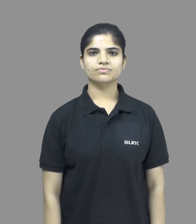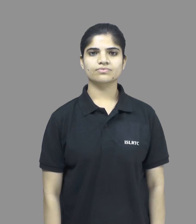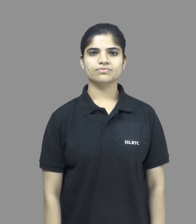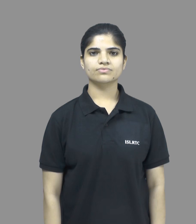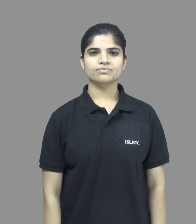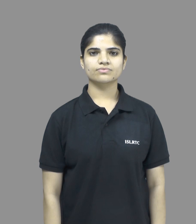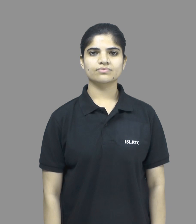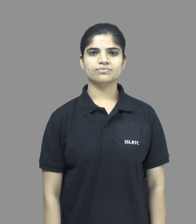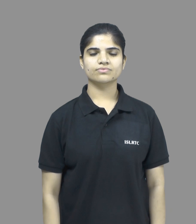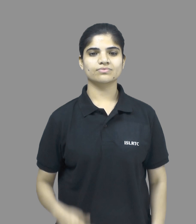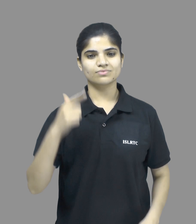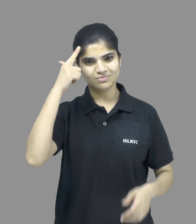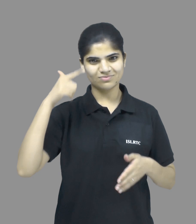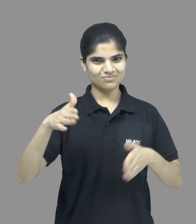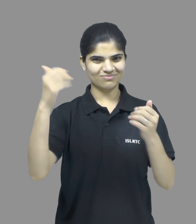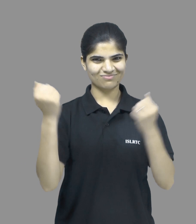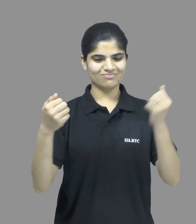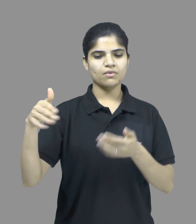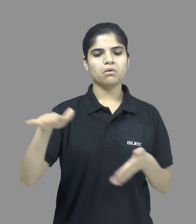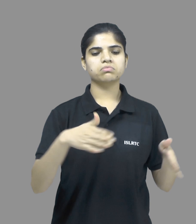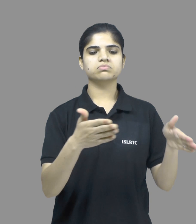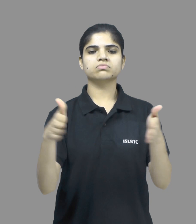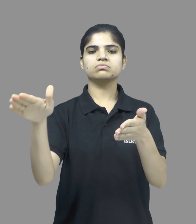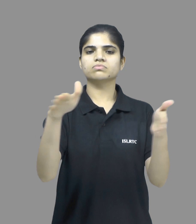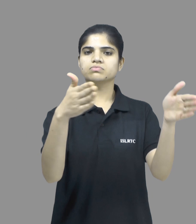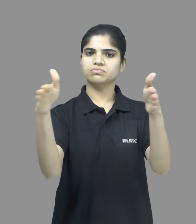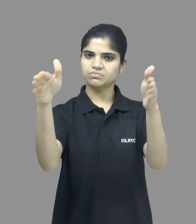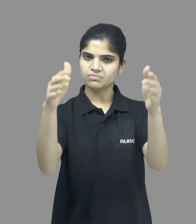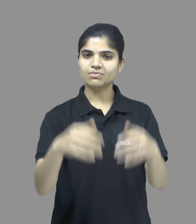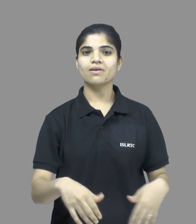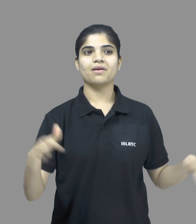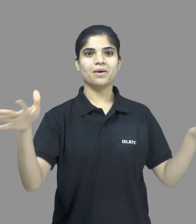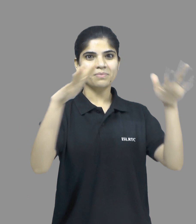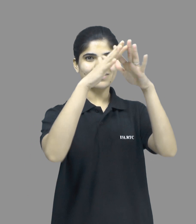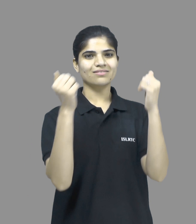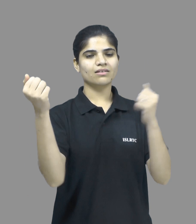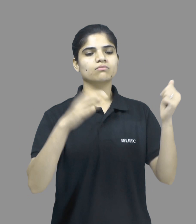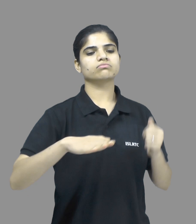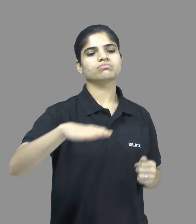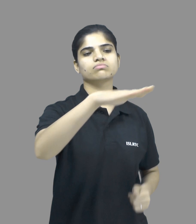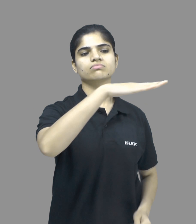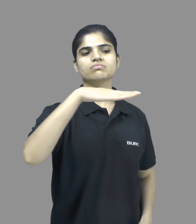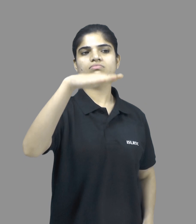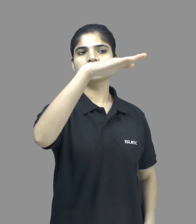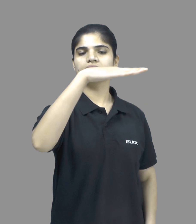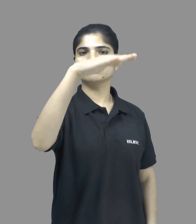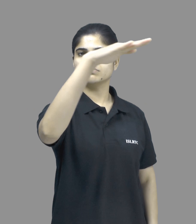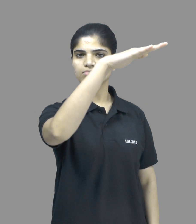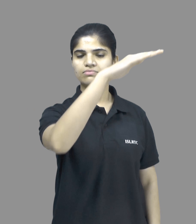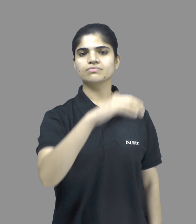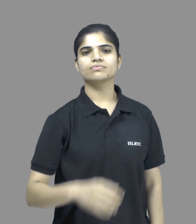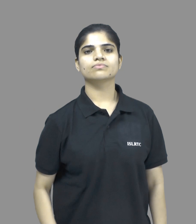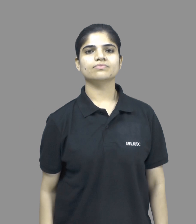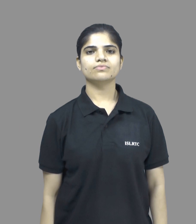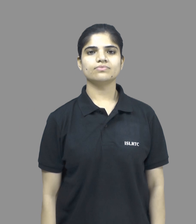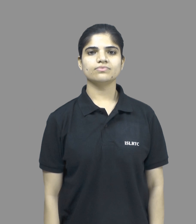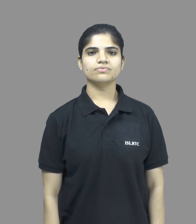Route